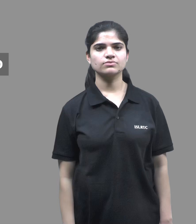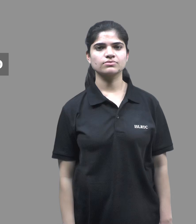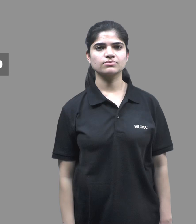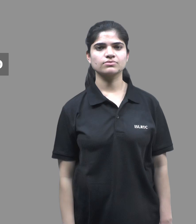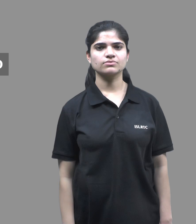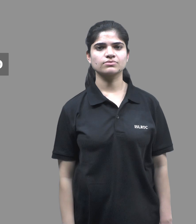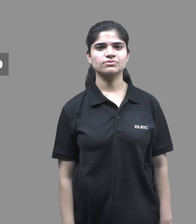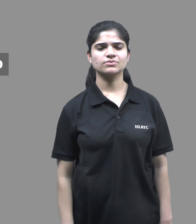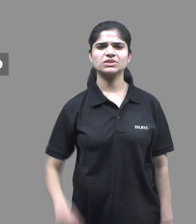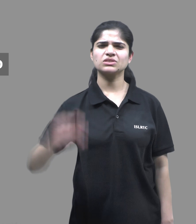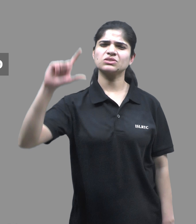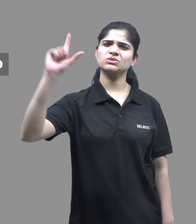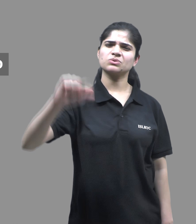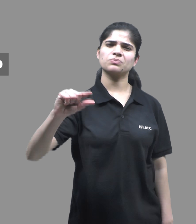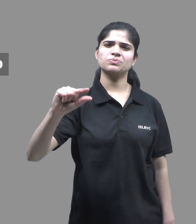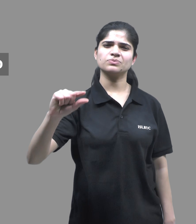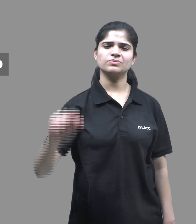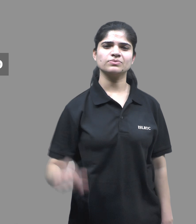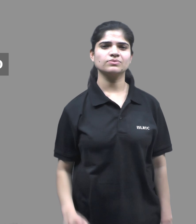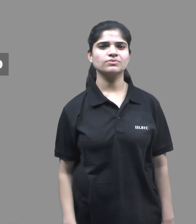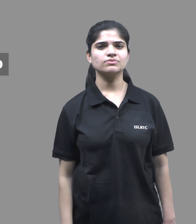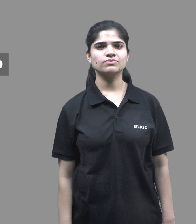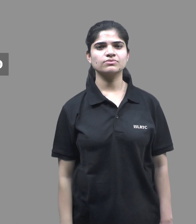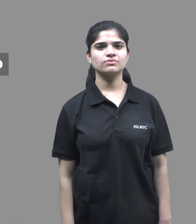Cheap (Talk Behaviour Etc)